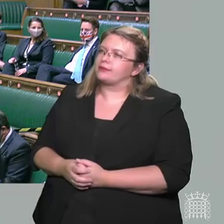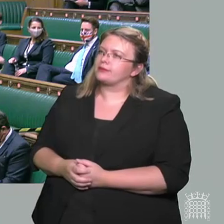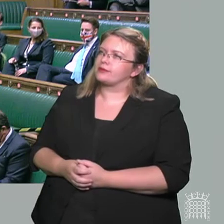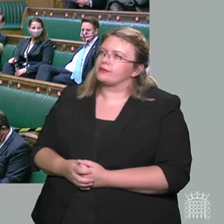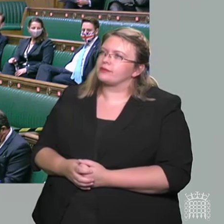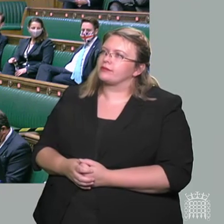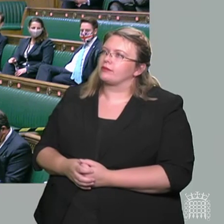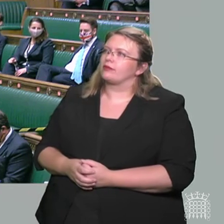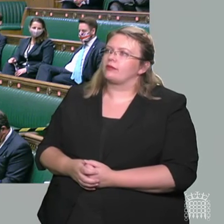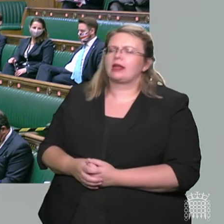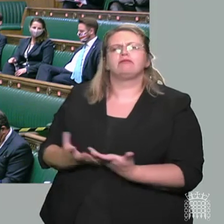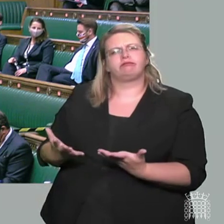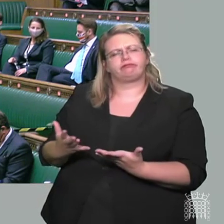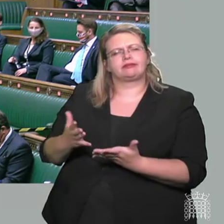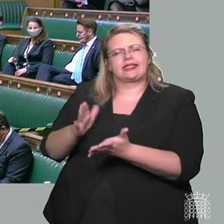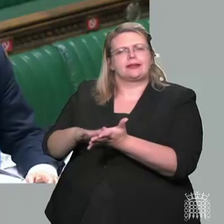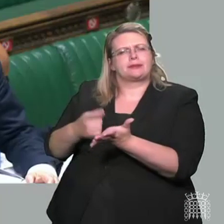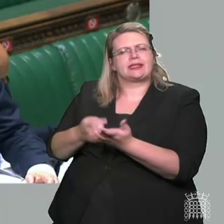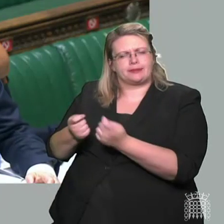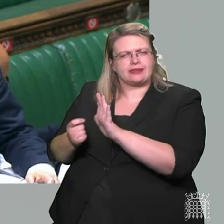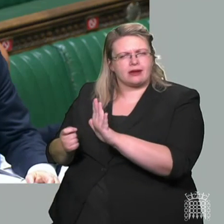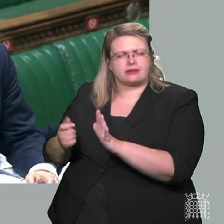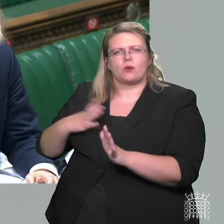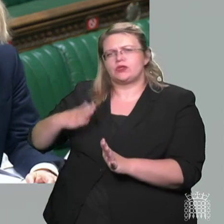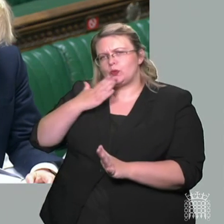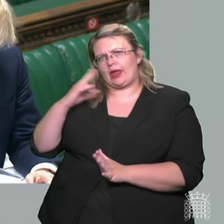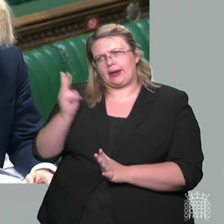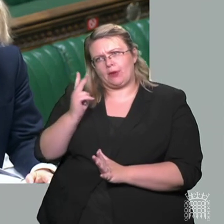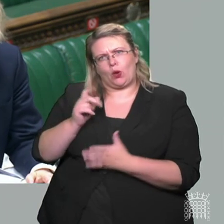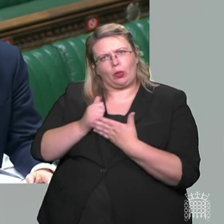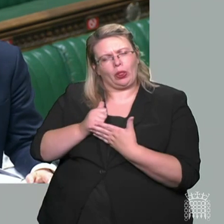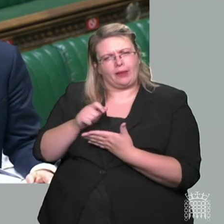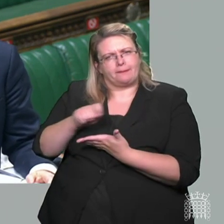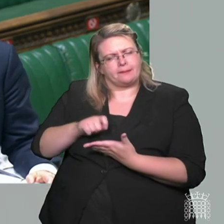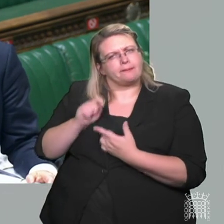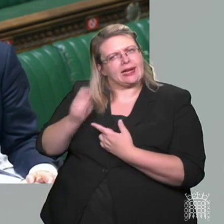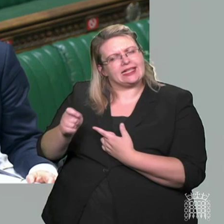Yes, and I thank Mike Hill and Joelle Davies for their efforts.